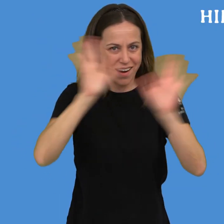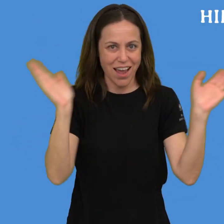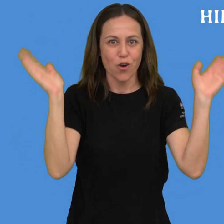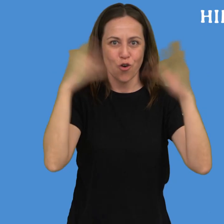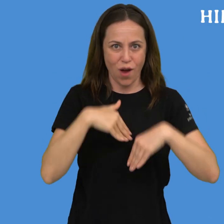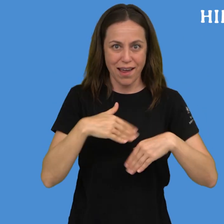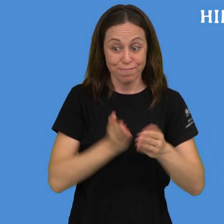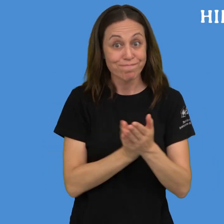haber no